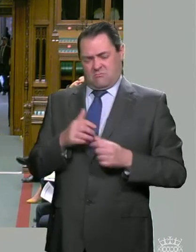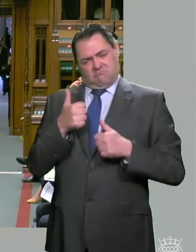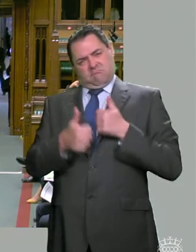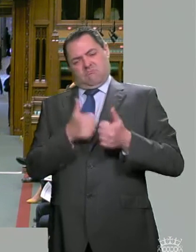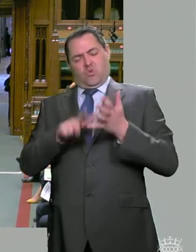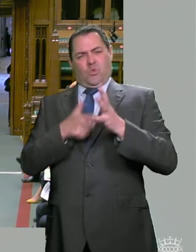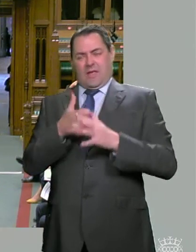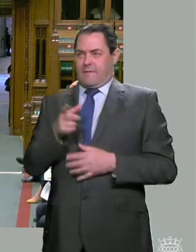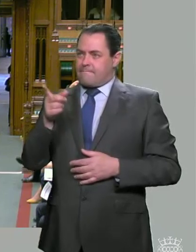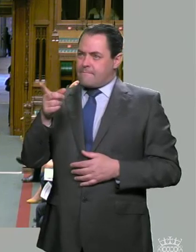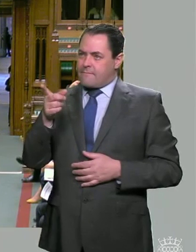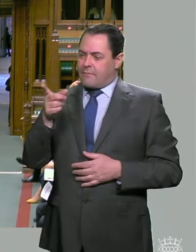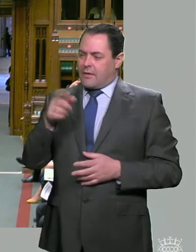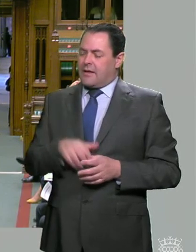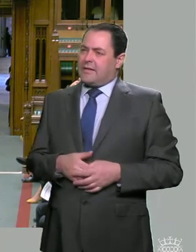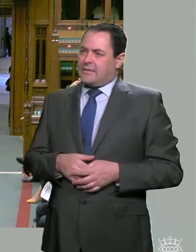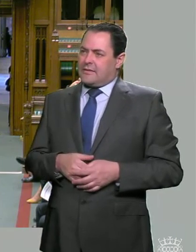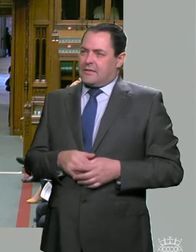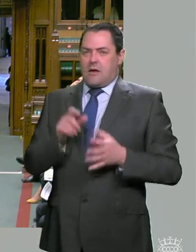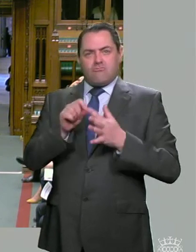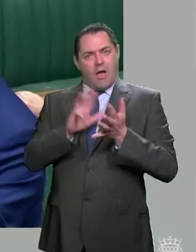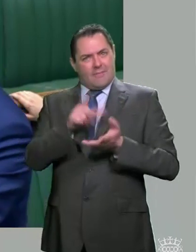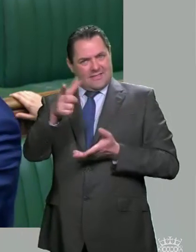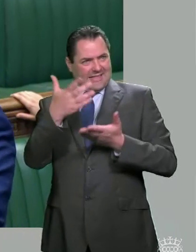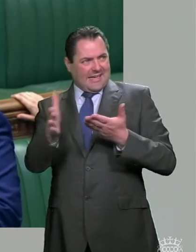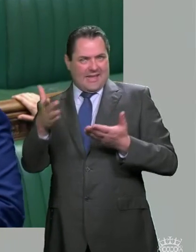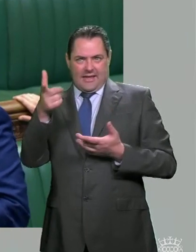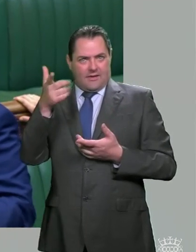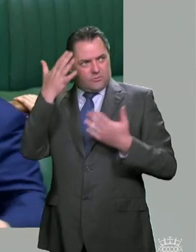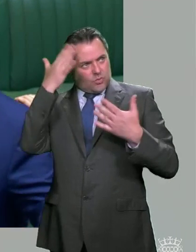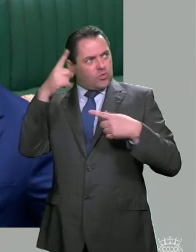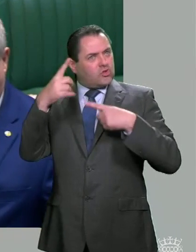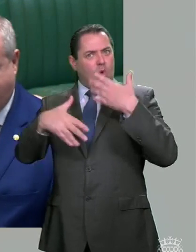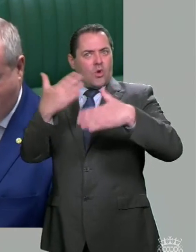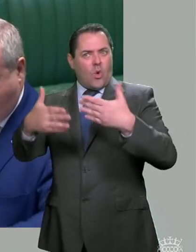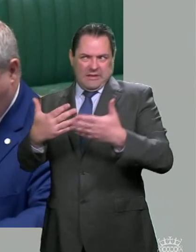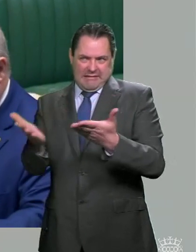The Prime Minister has just demonstrated, not for the first time, that he has not got a clue.